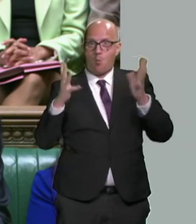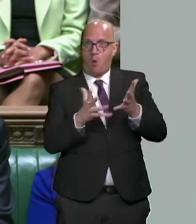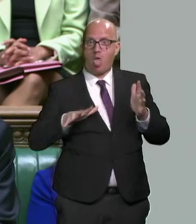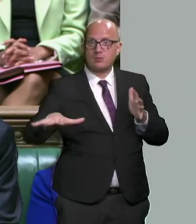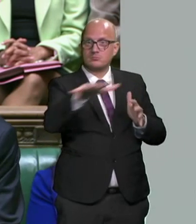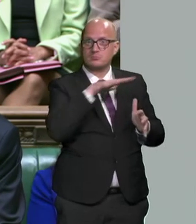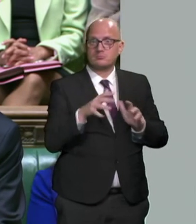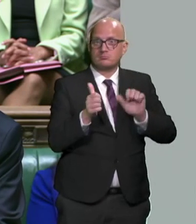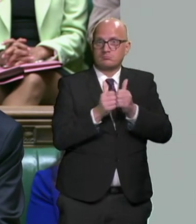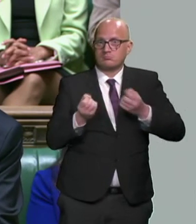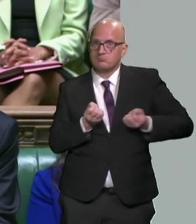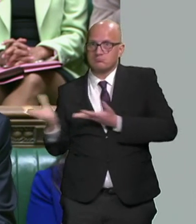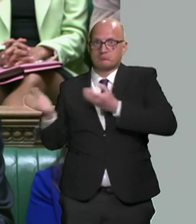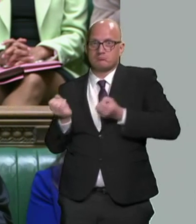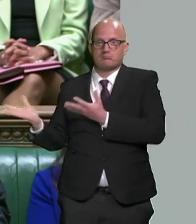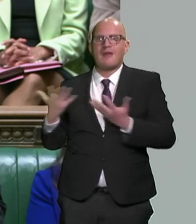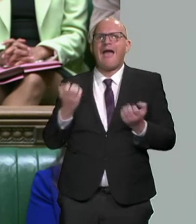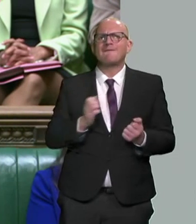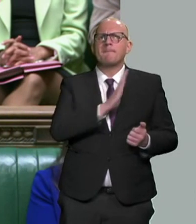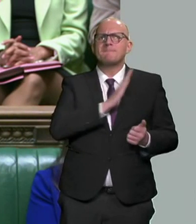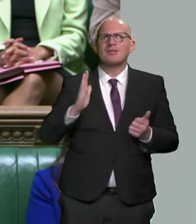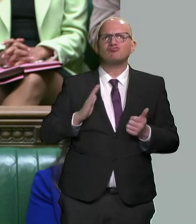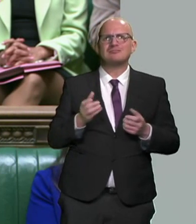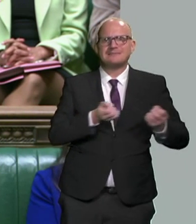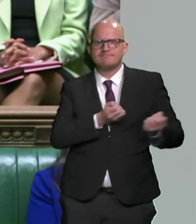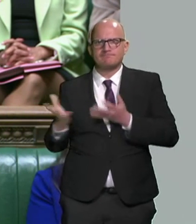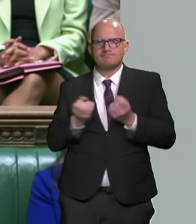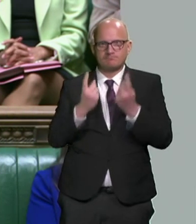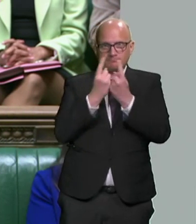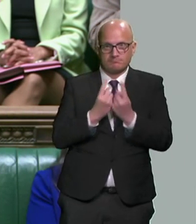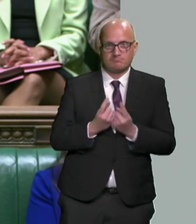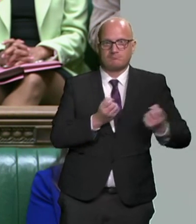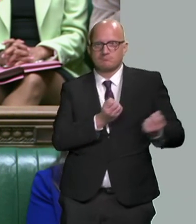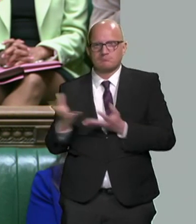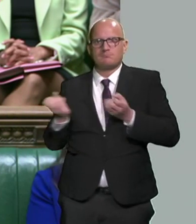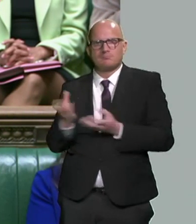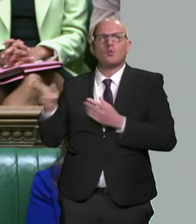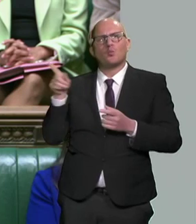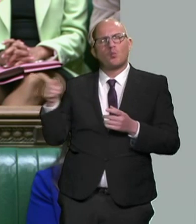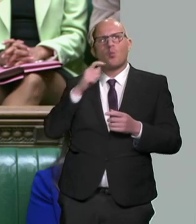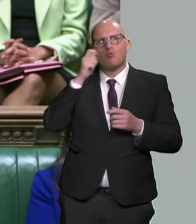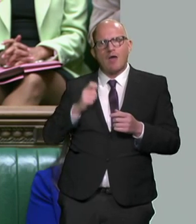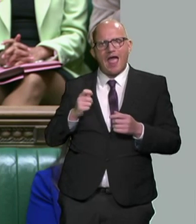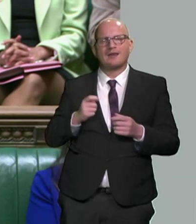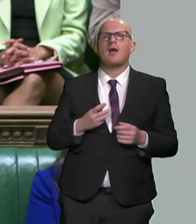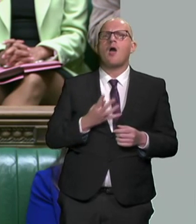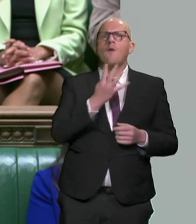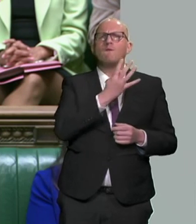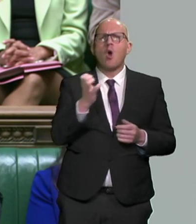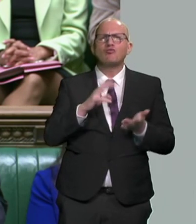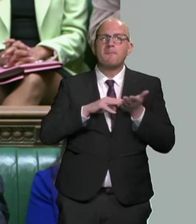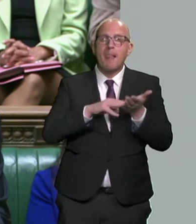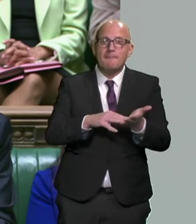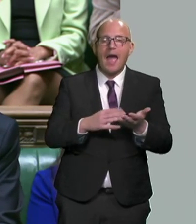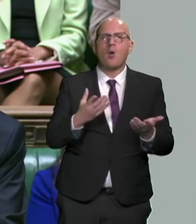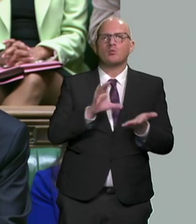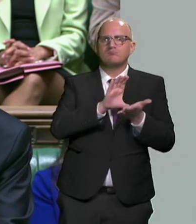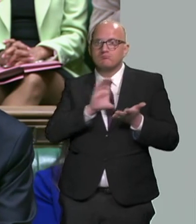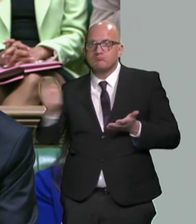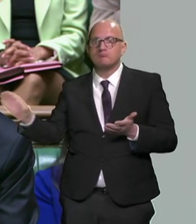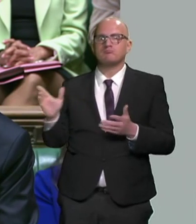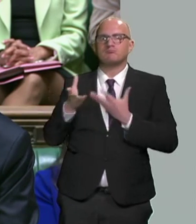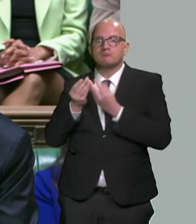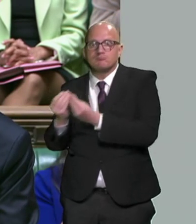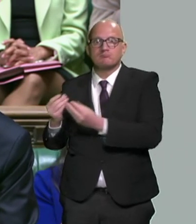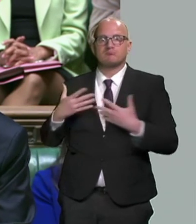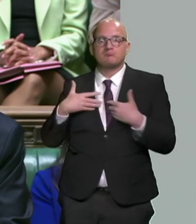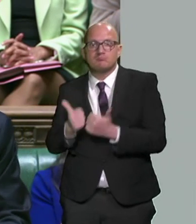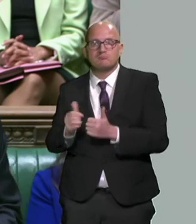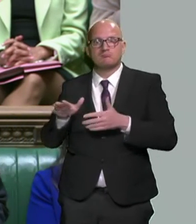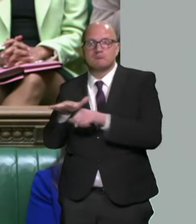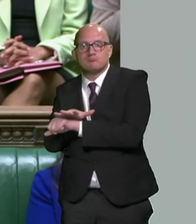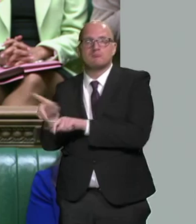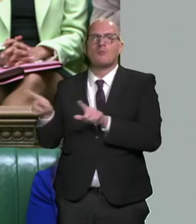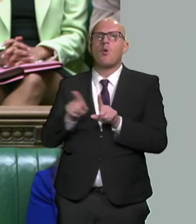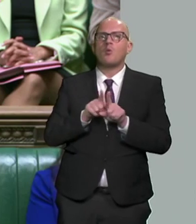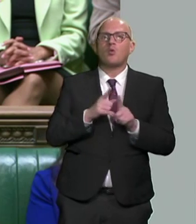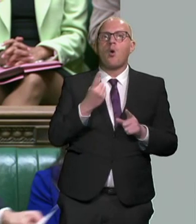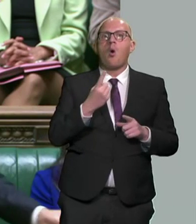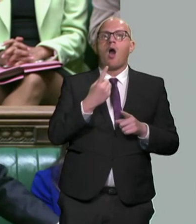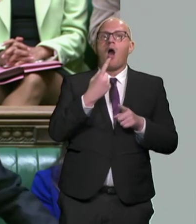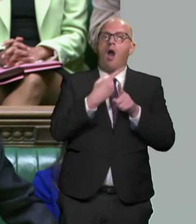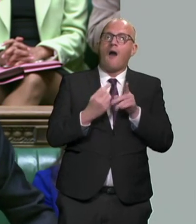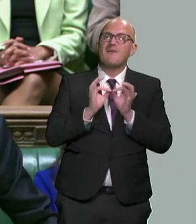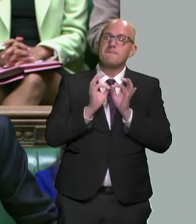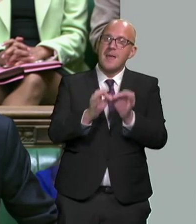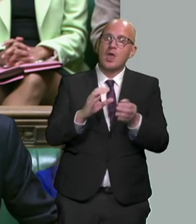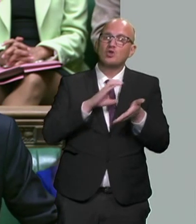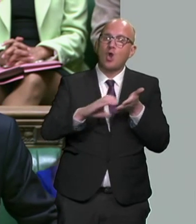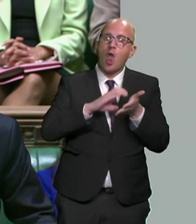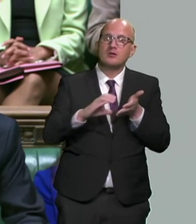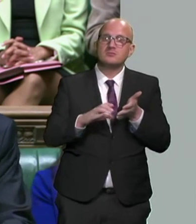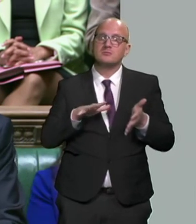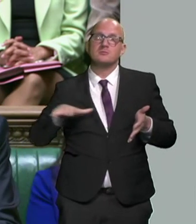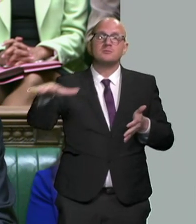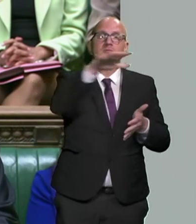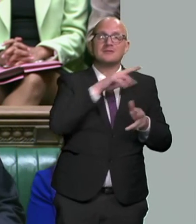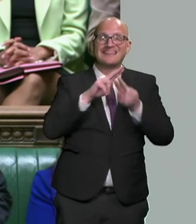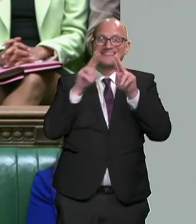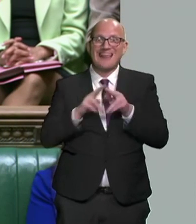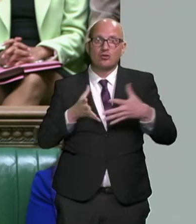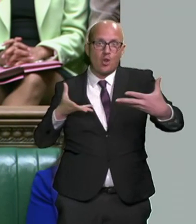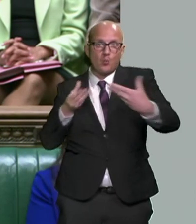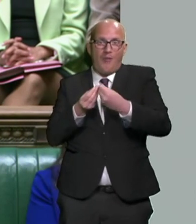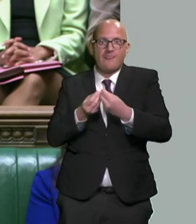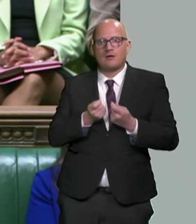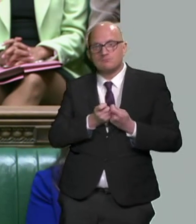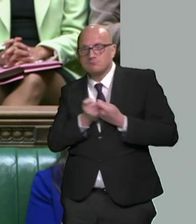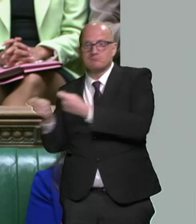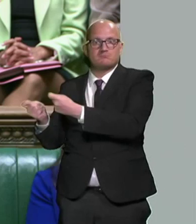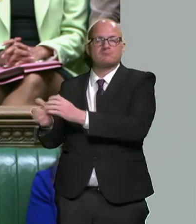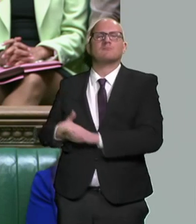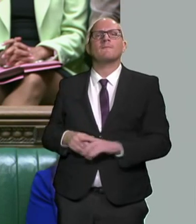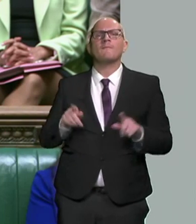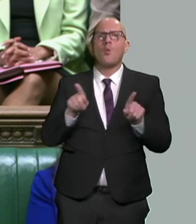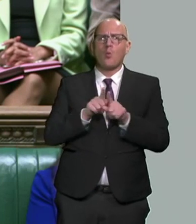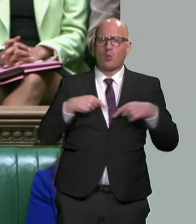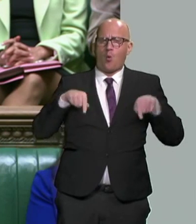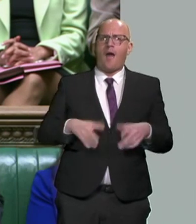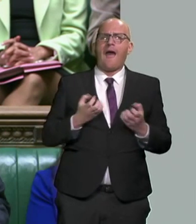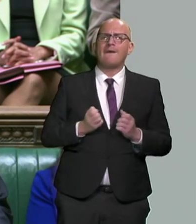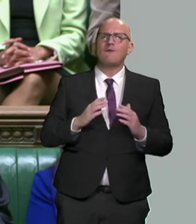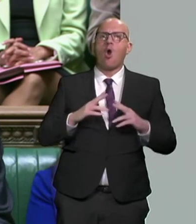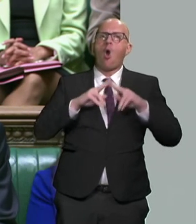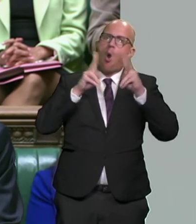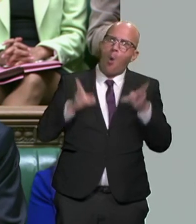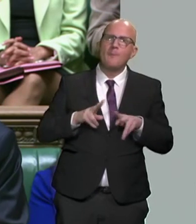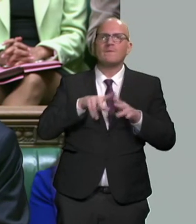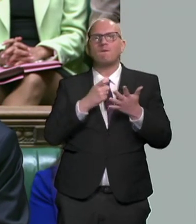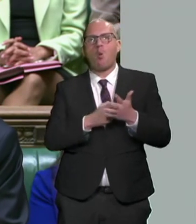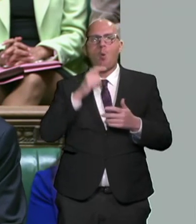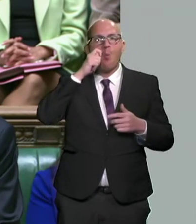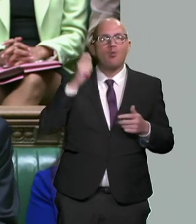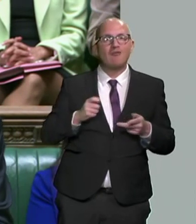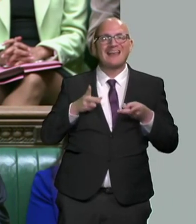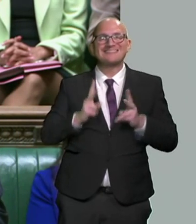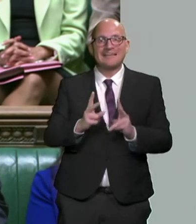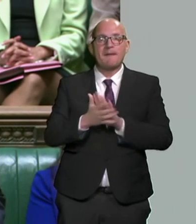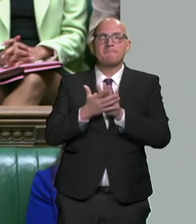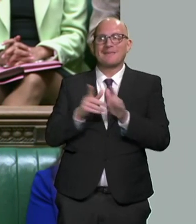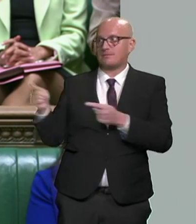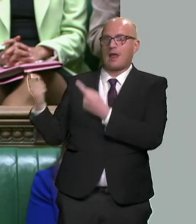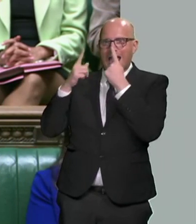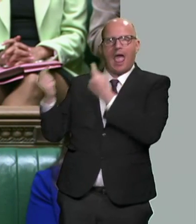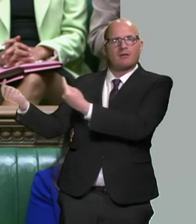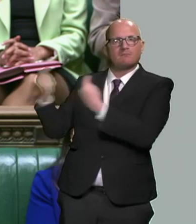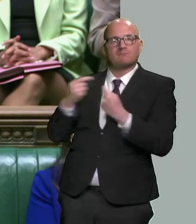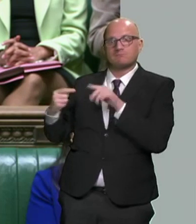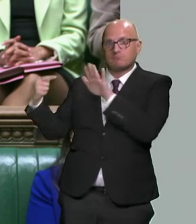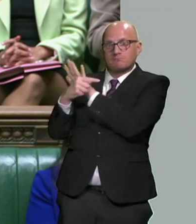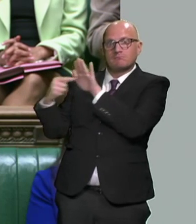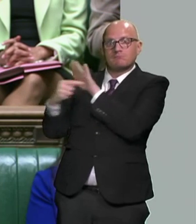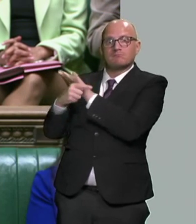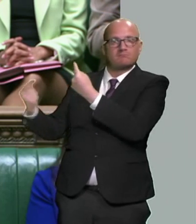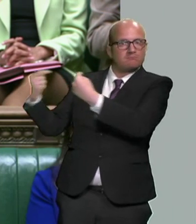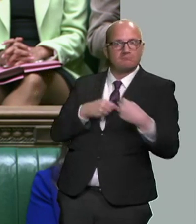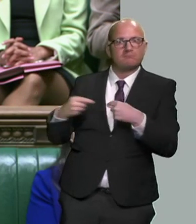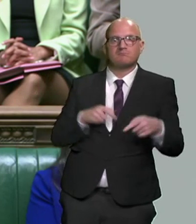We are: supplying military aid to help Ukraine defend its borders; providing around £400 million in economic and humanitarian aid, as well as up to $0.5 billion in multilateral financial guarantees; launching the new Homes for Ukraine scheme to make sure that those forced to flee have a route to safety here in the UK; and imposing